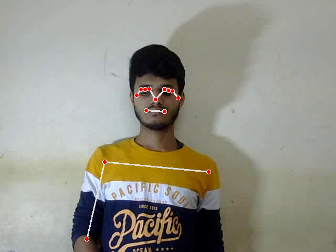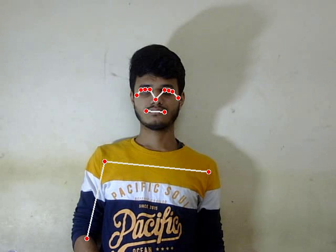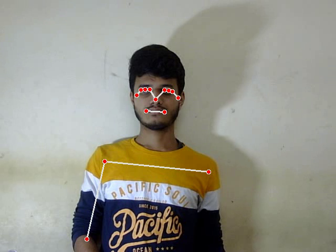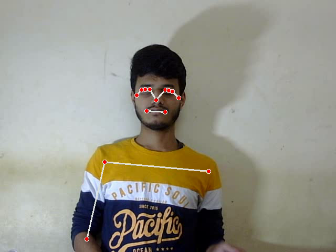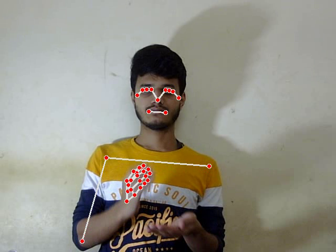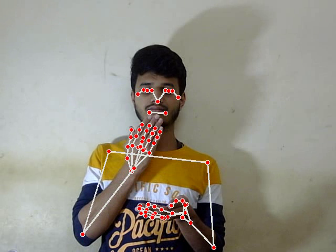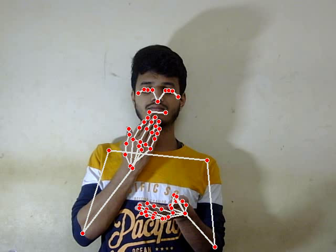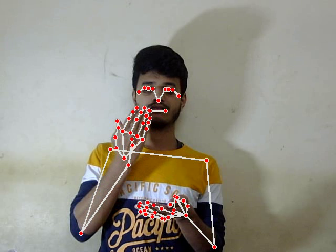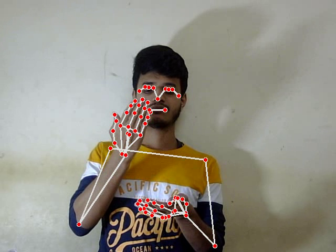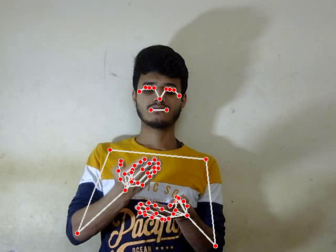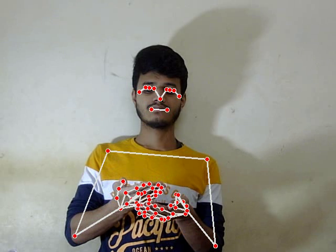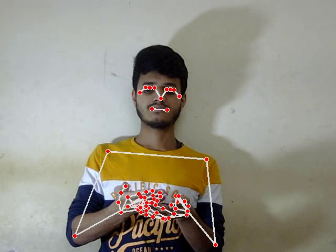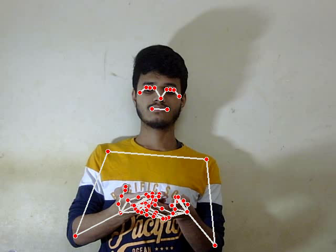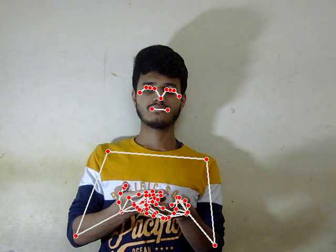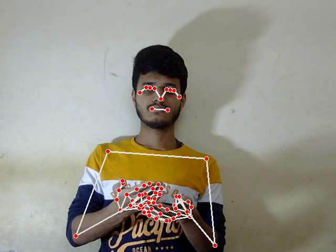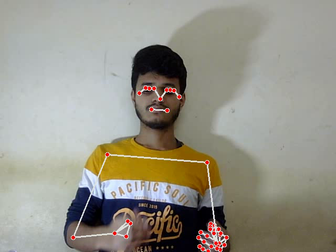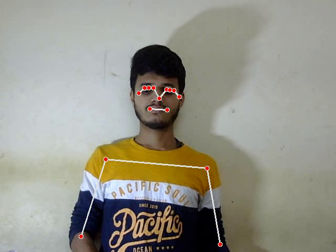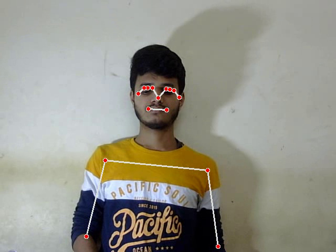good